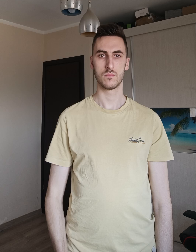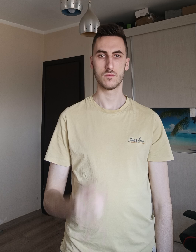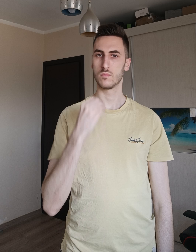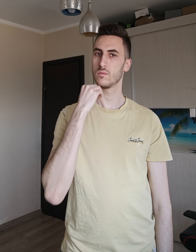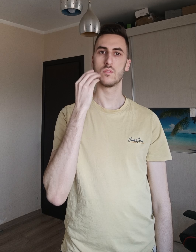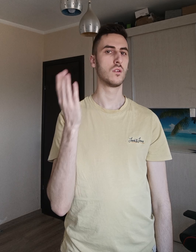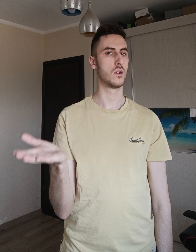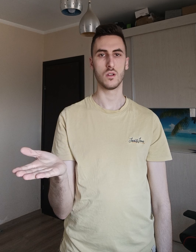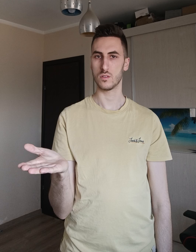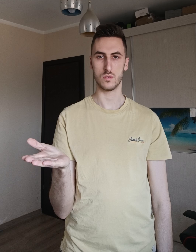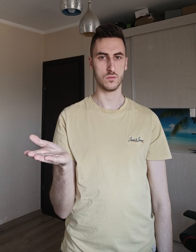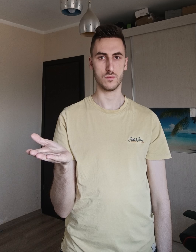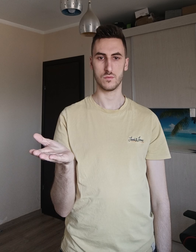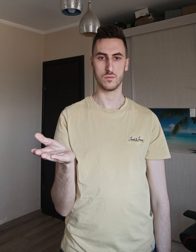לא טוב